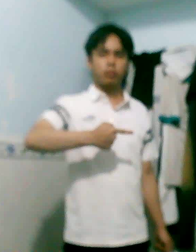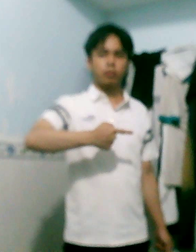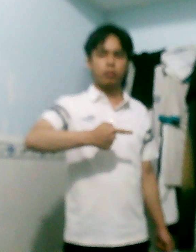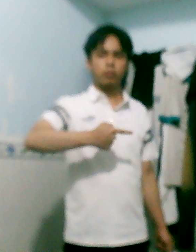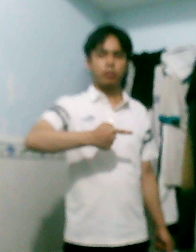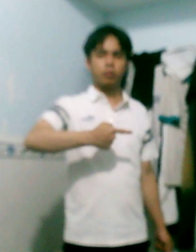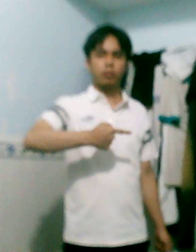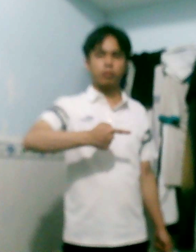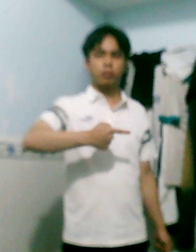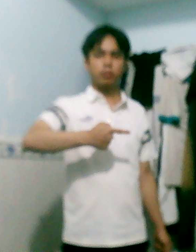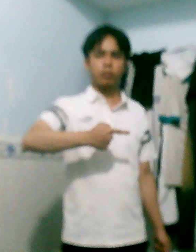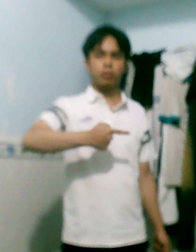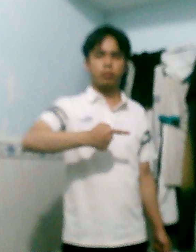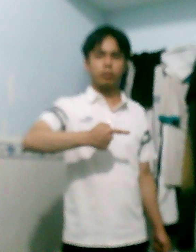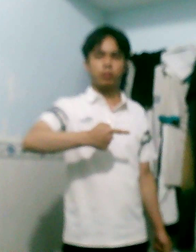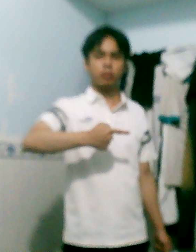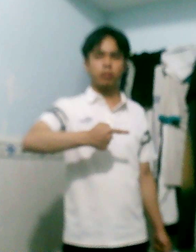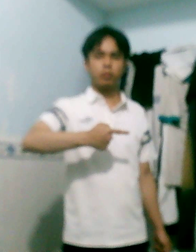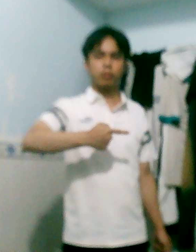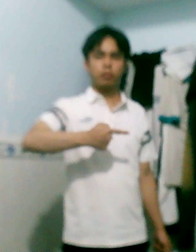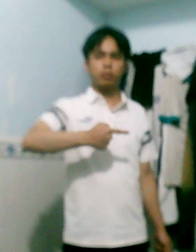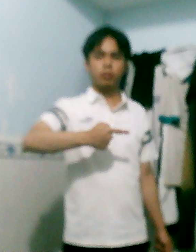g